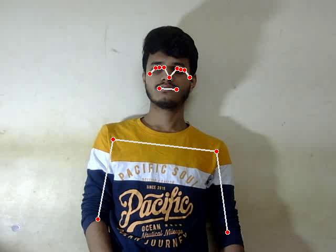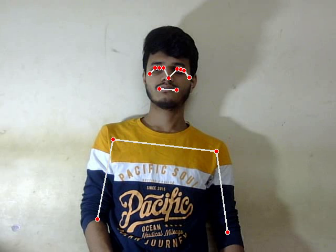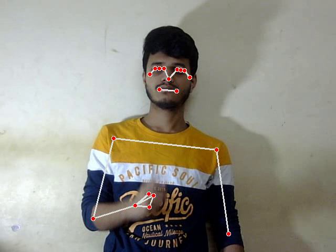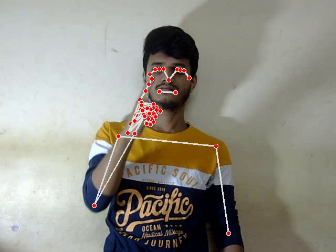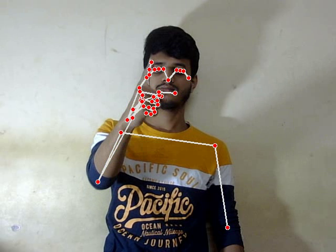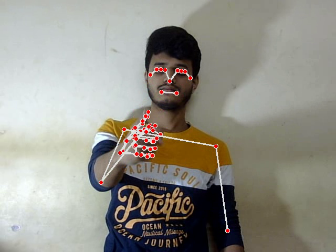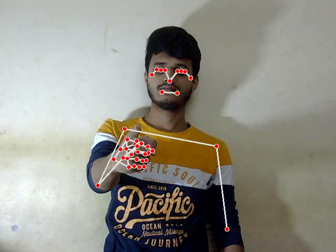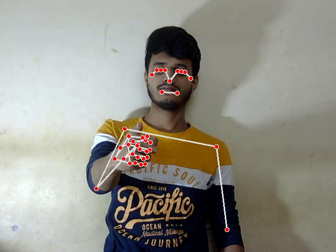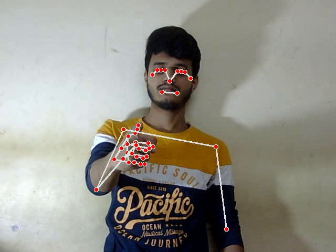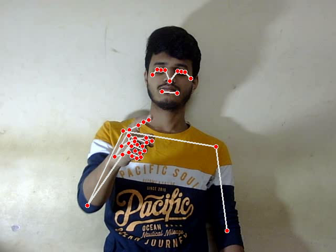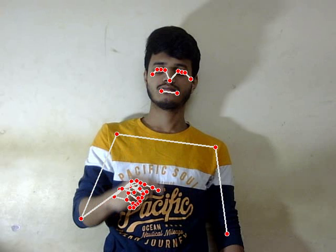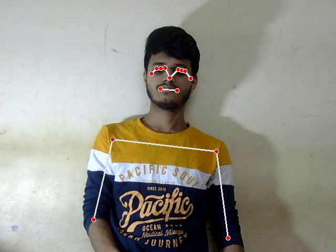you